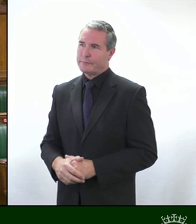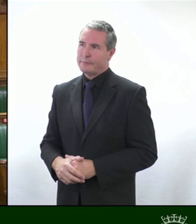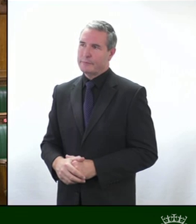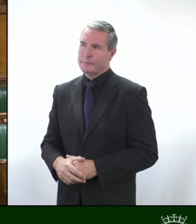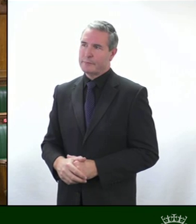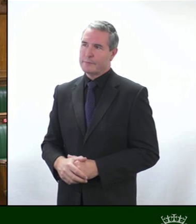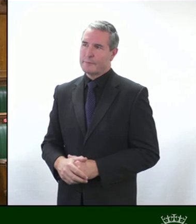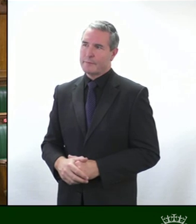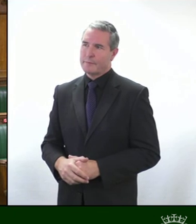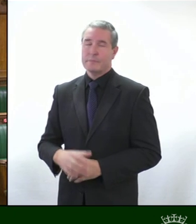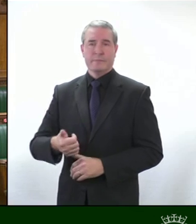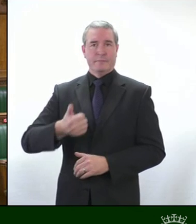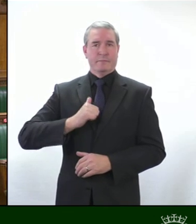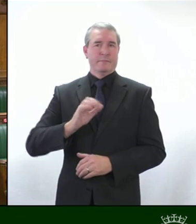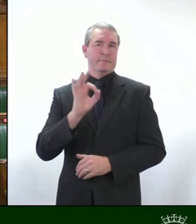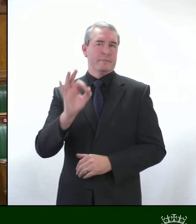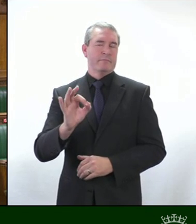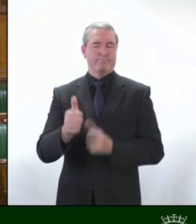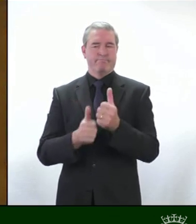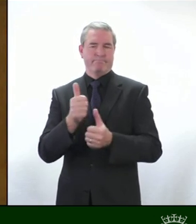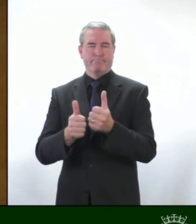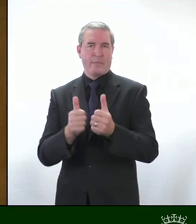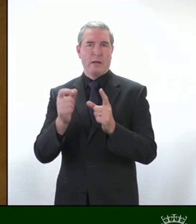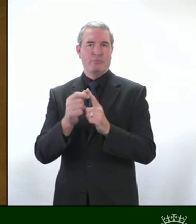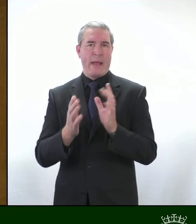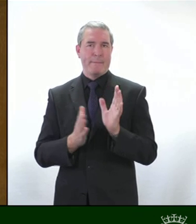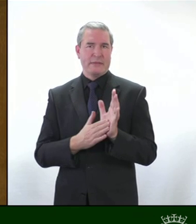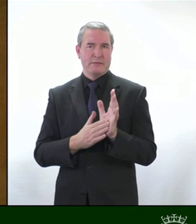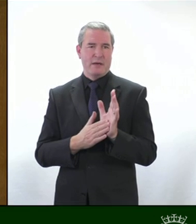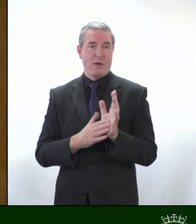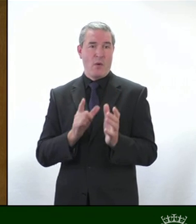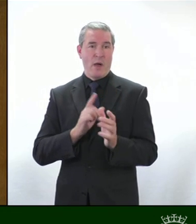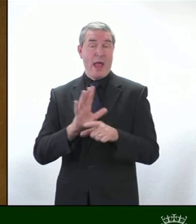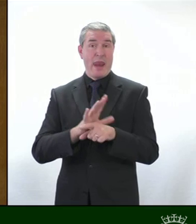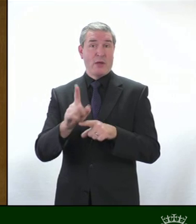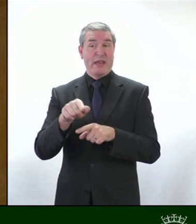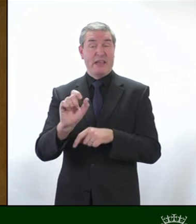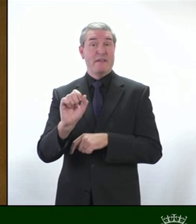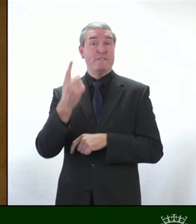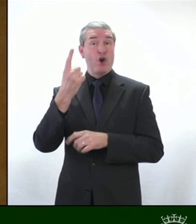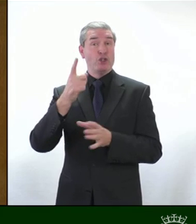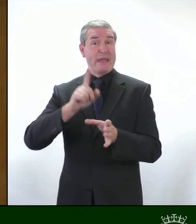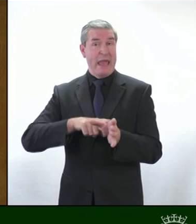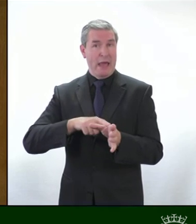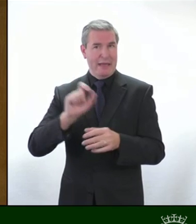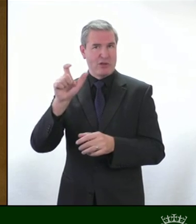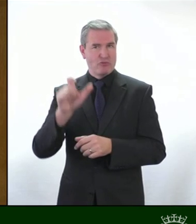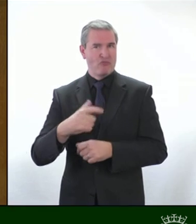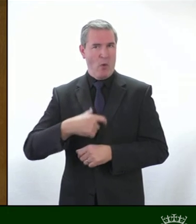I want to congratulate the Prime Minister, as I think next week marks his first year in post.